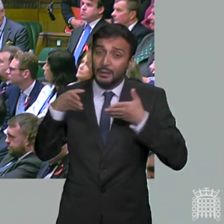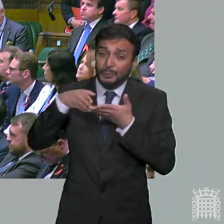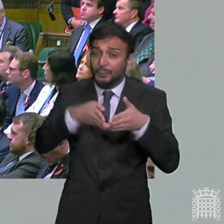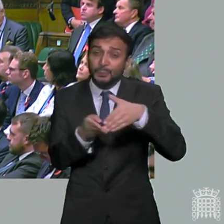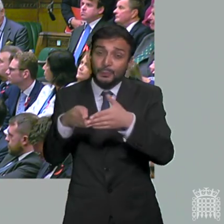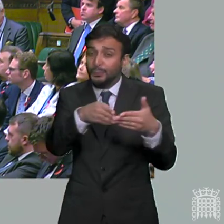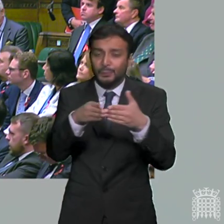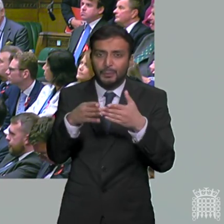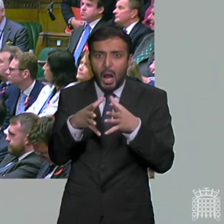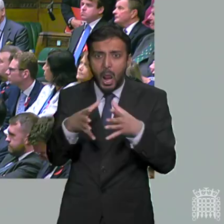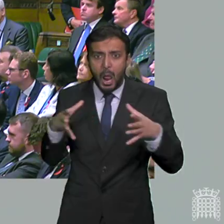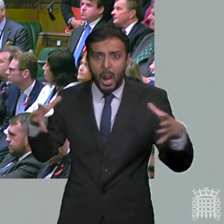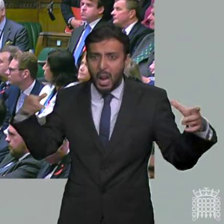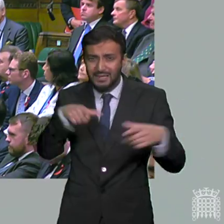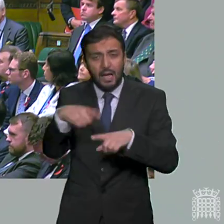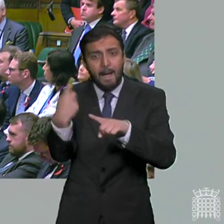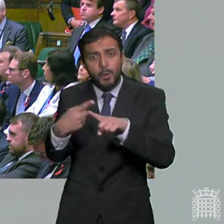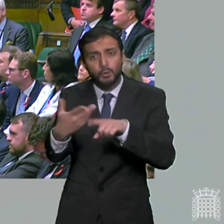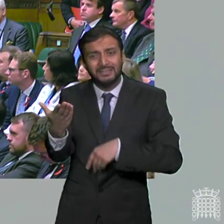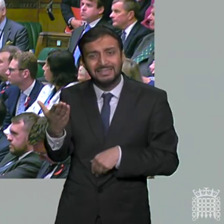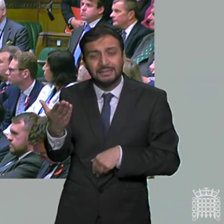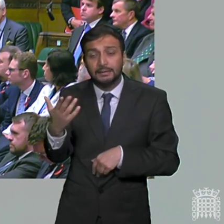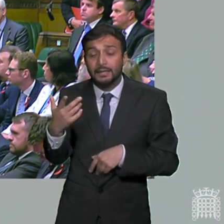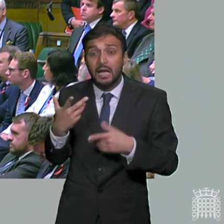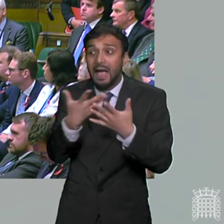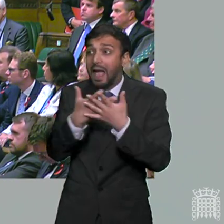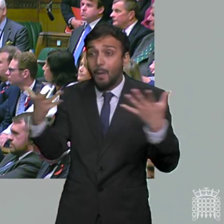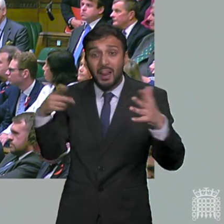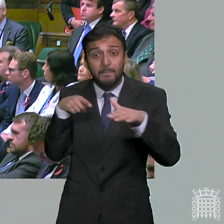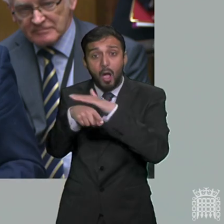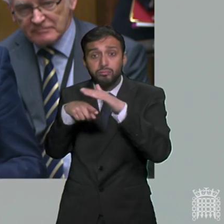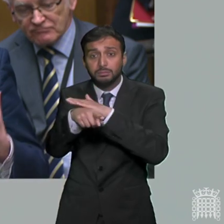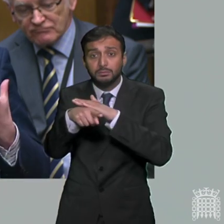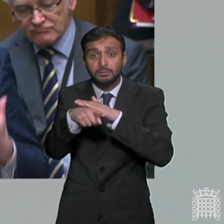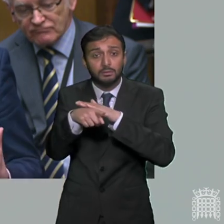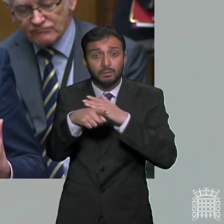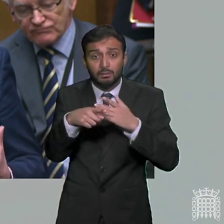The number of migrants in hotels is a national emergency.